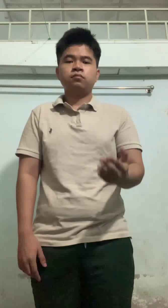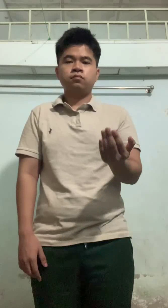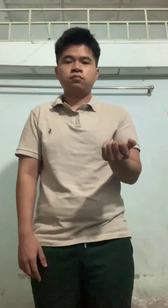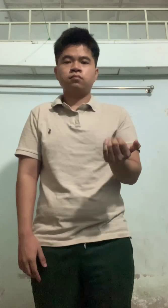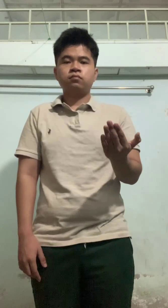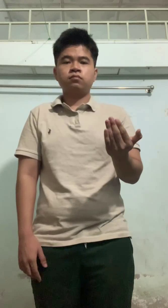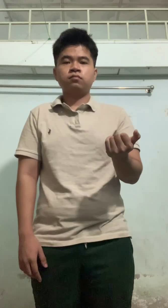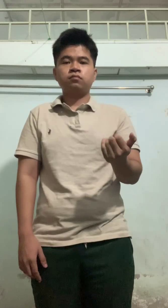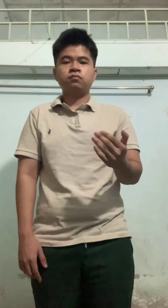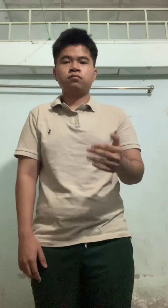yeu cau